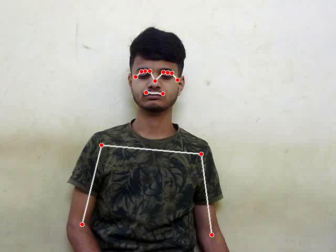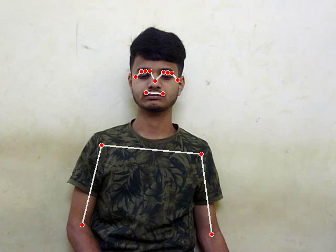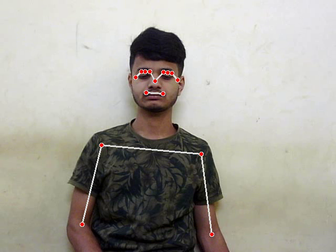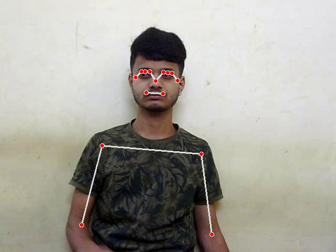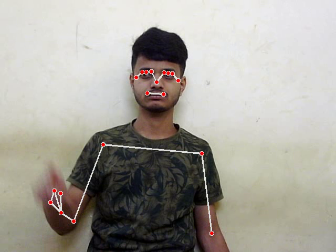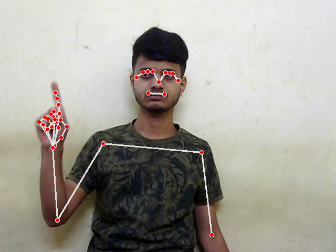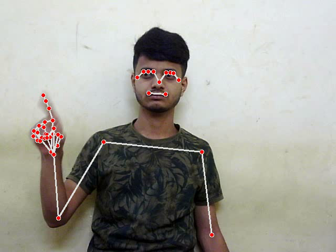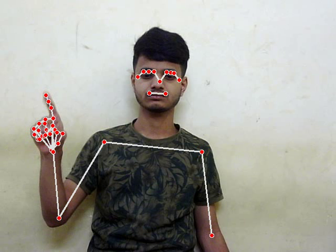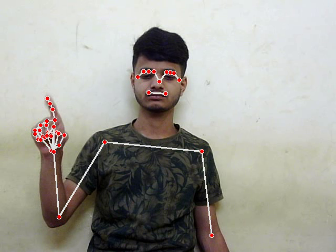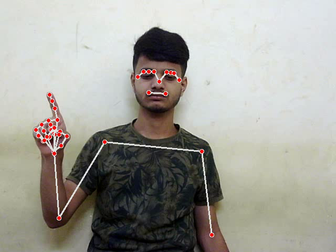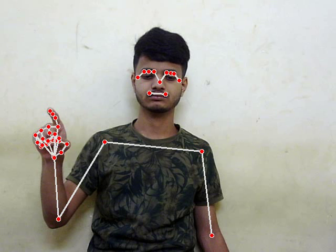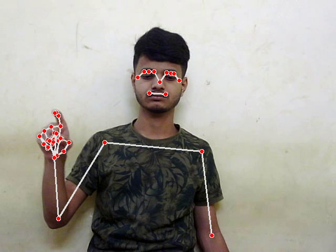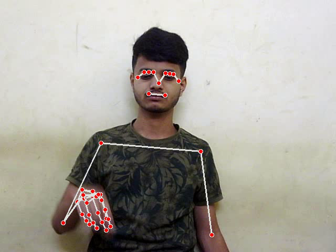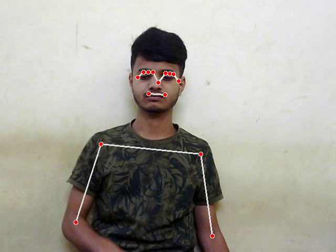need